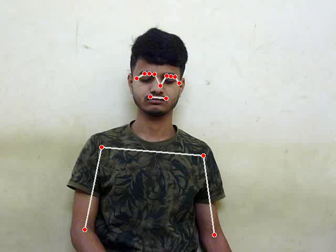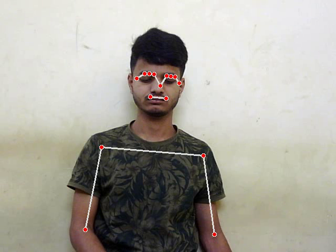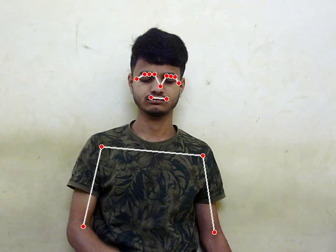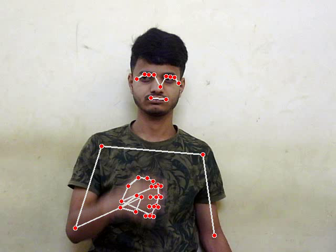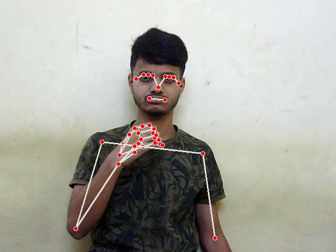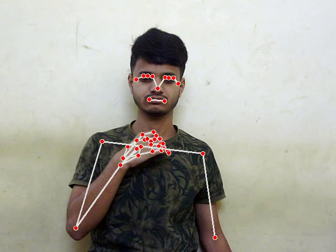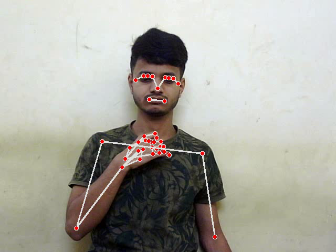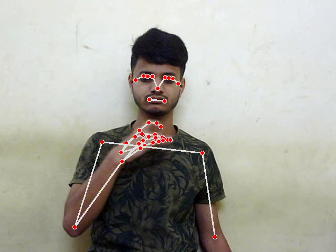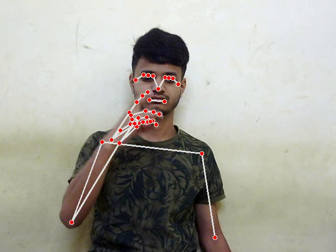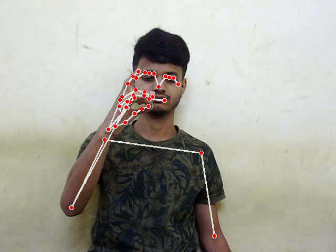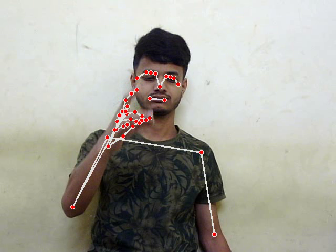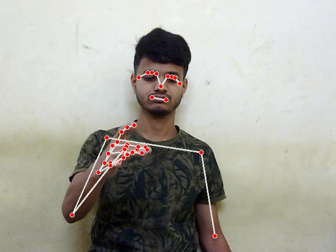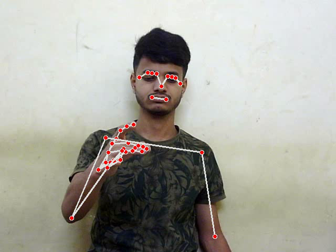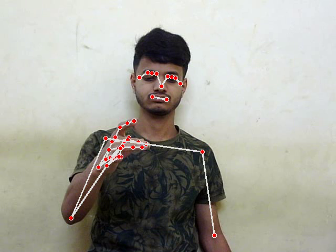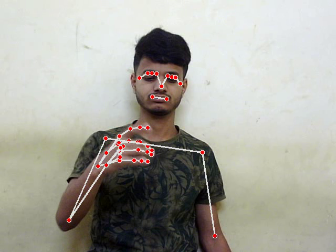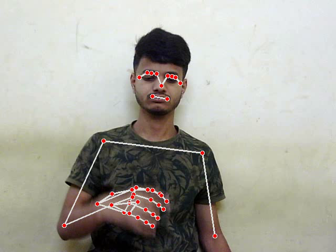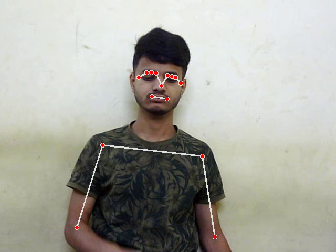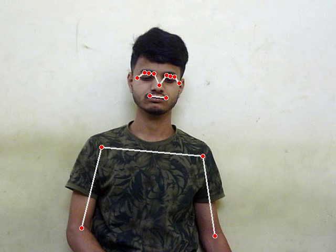like